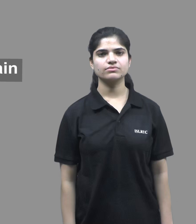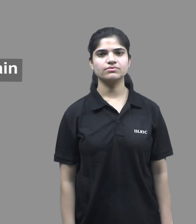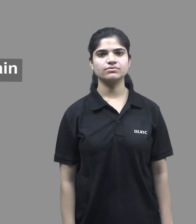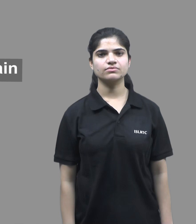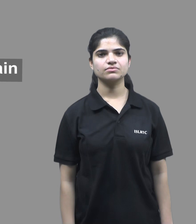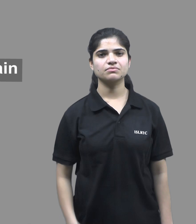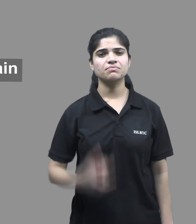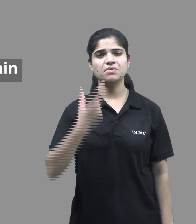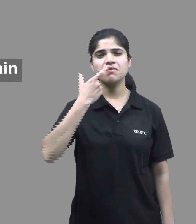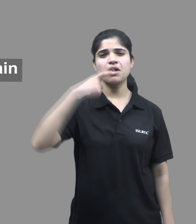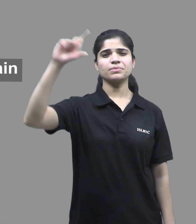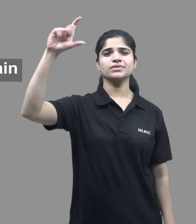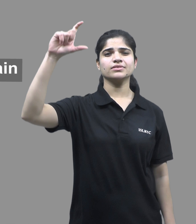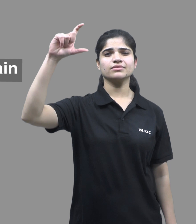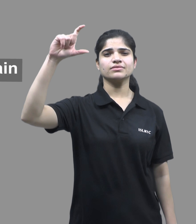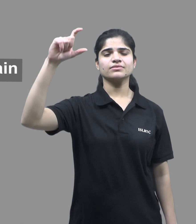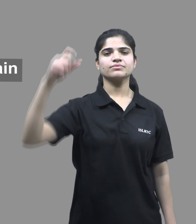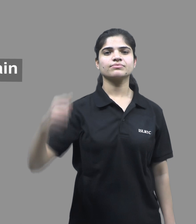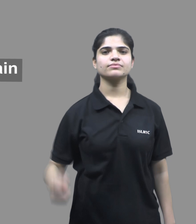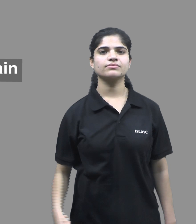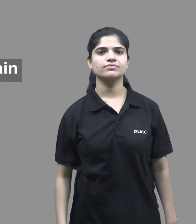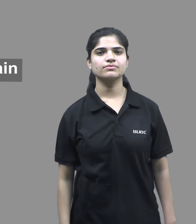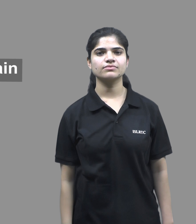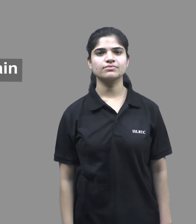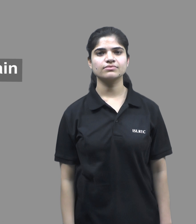Complain